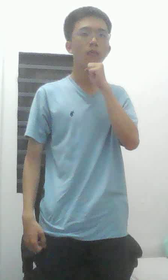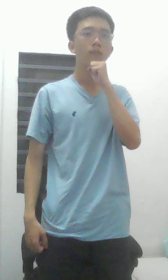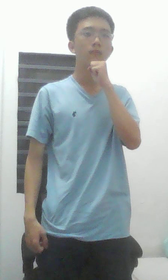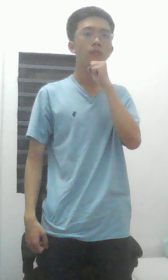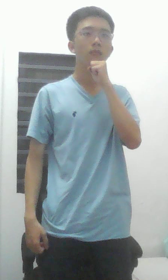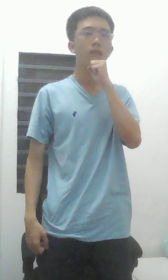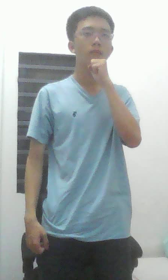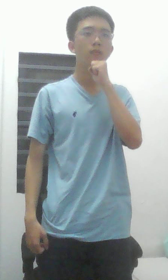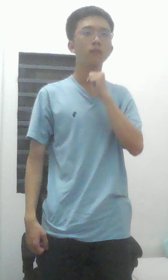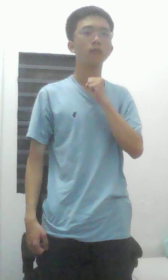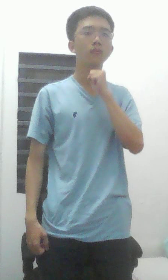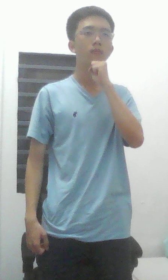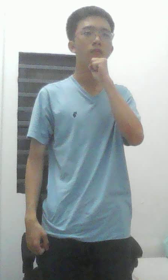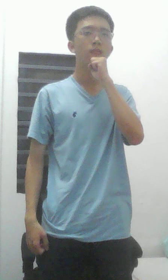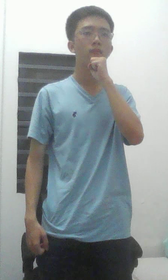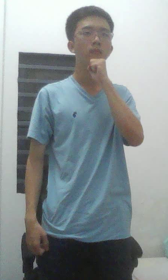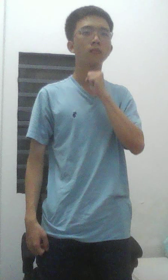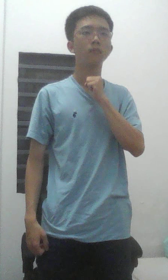dong y